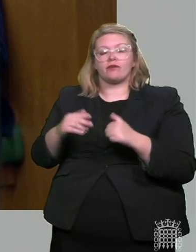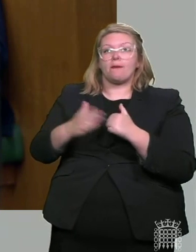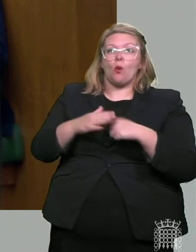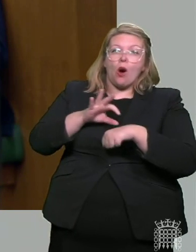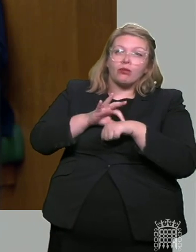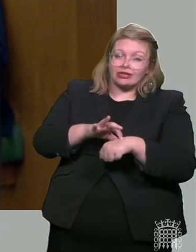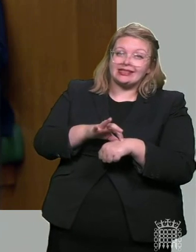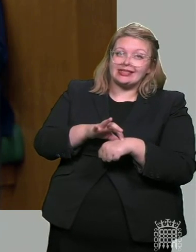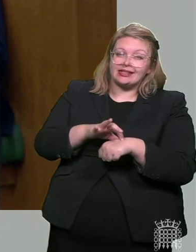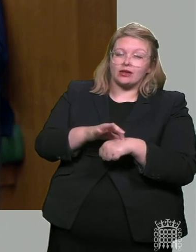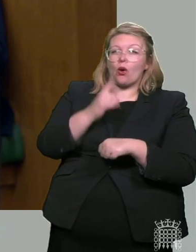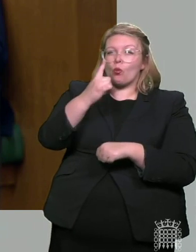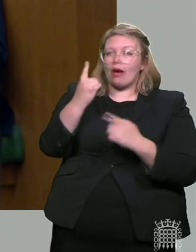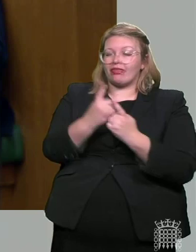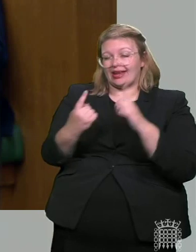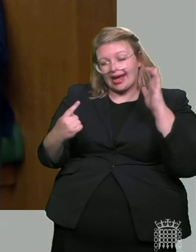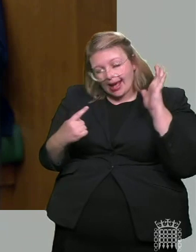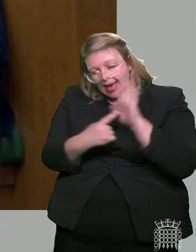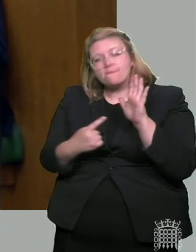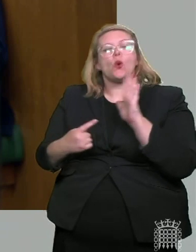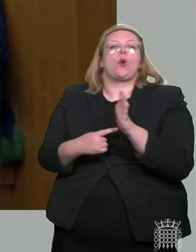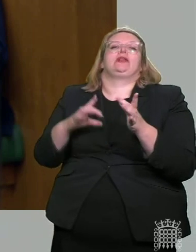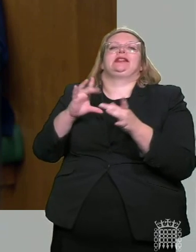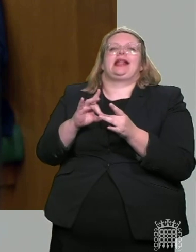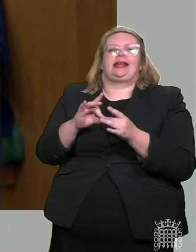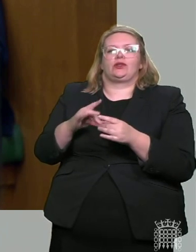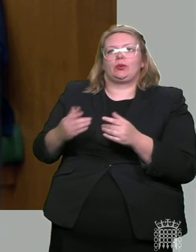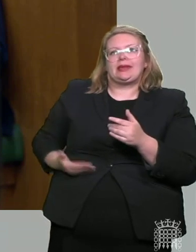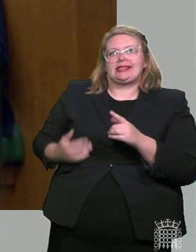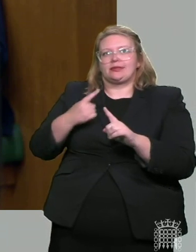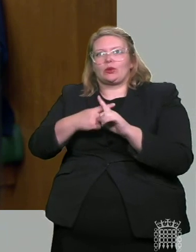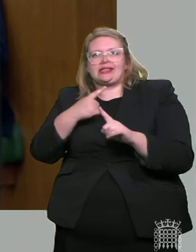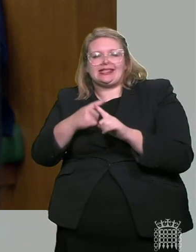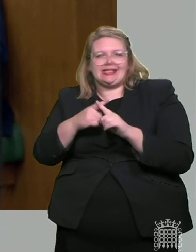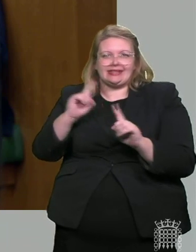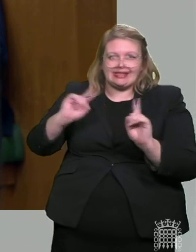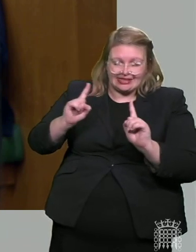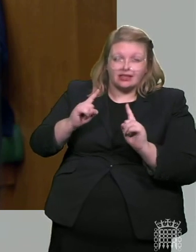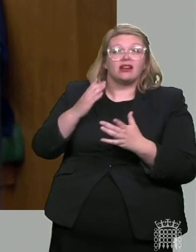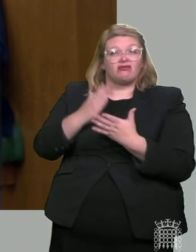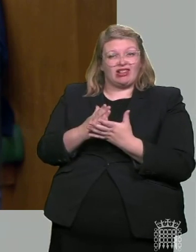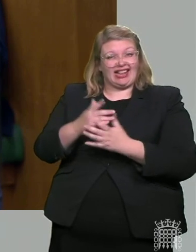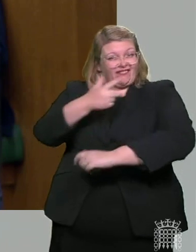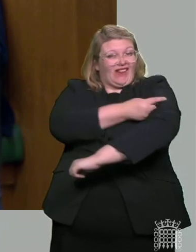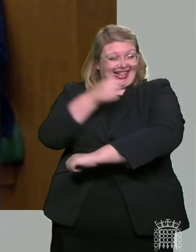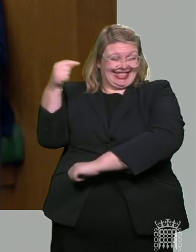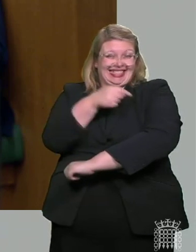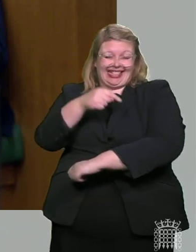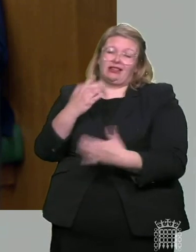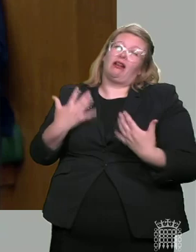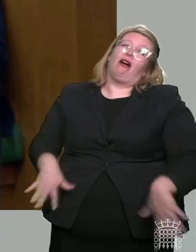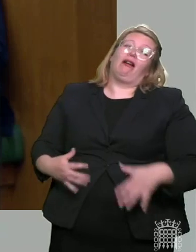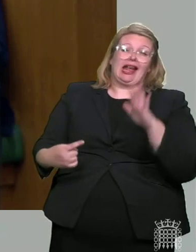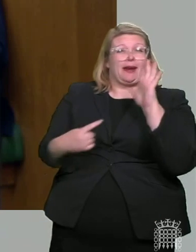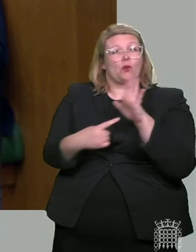There is one factor, more than anything else, that underpins that optimism—the success of the UK vaccination programme.